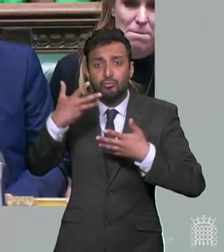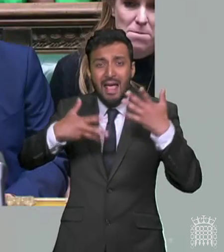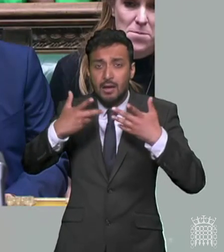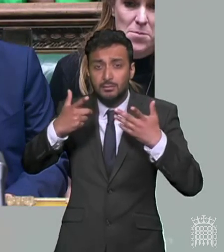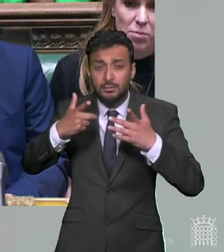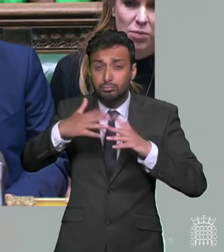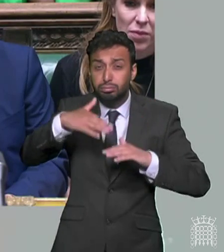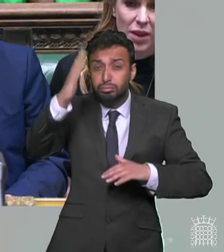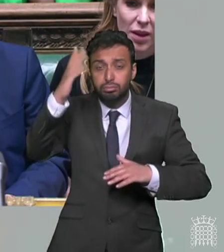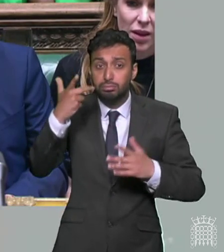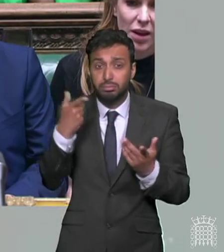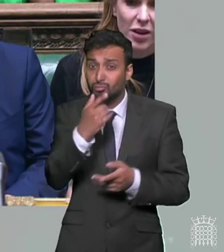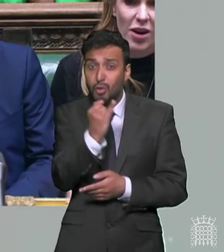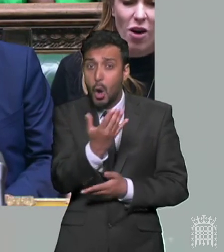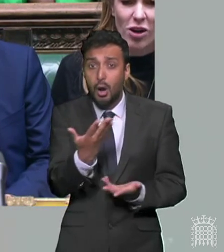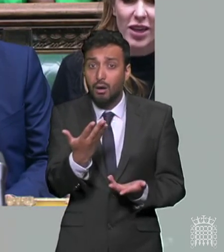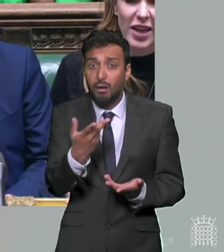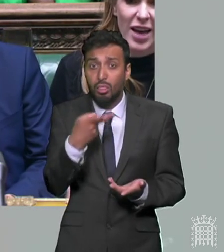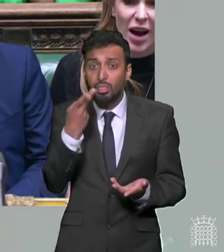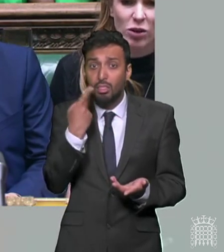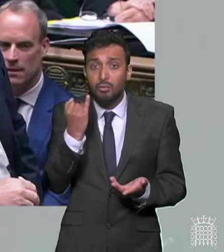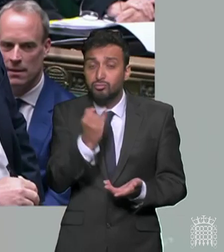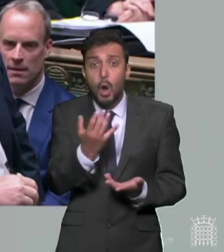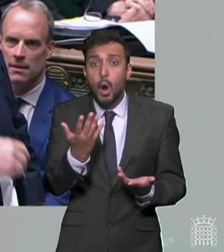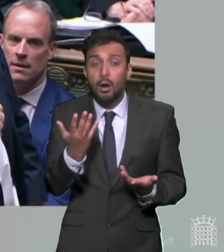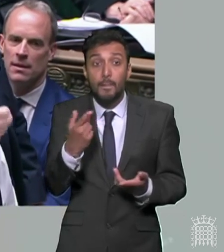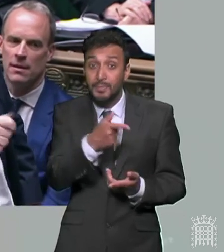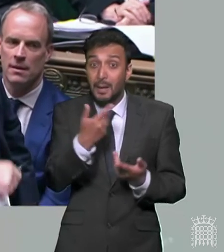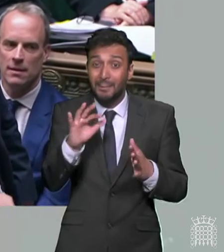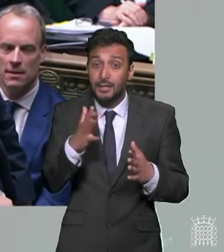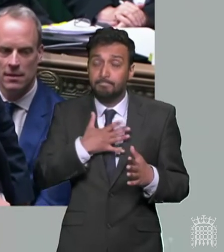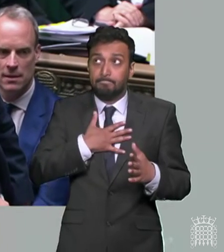Absolutely not.